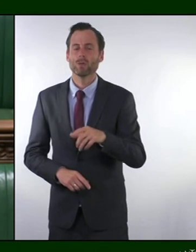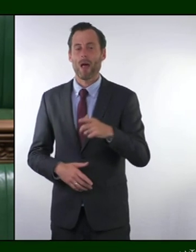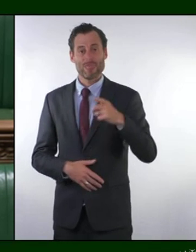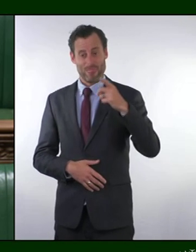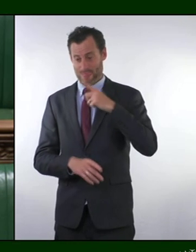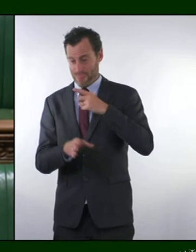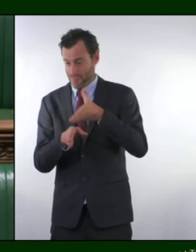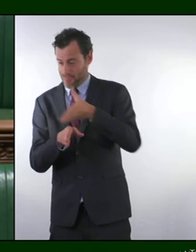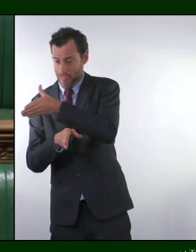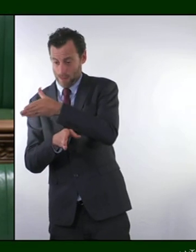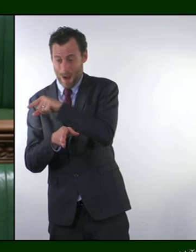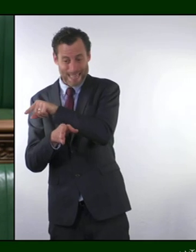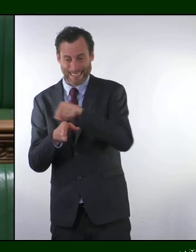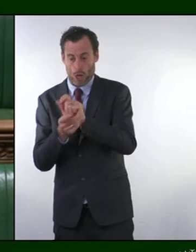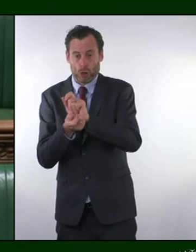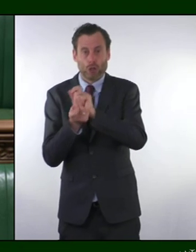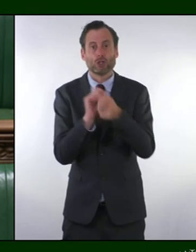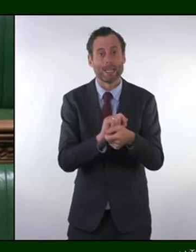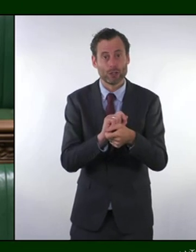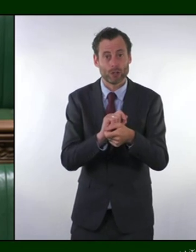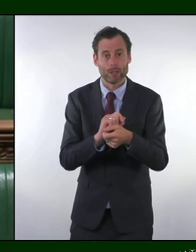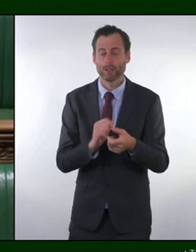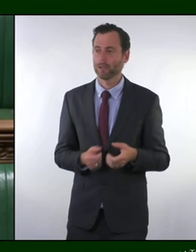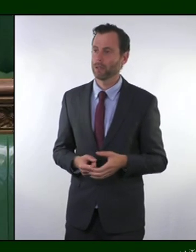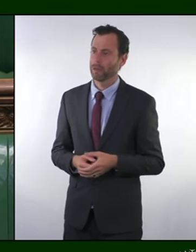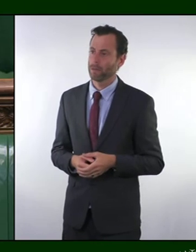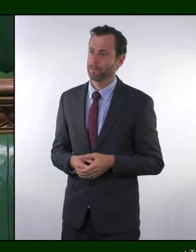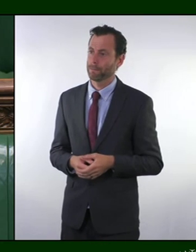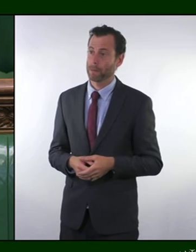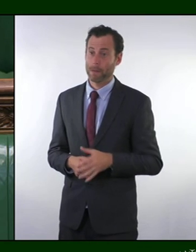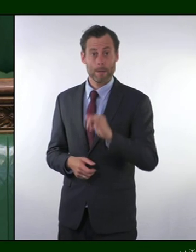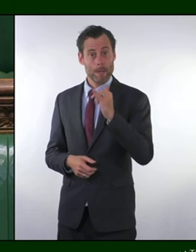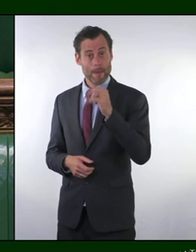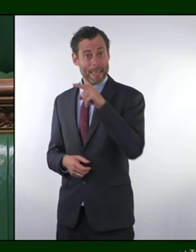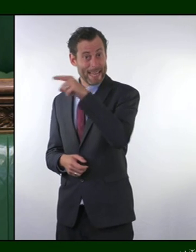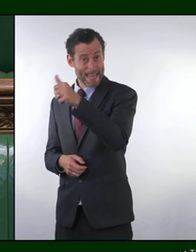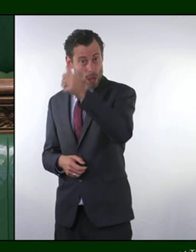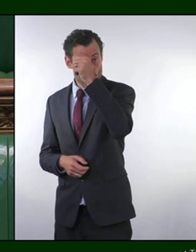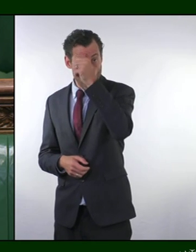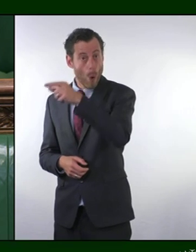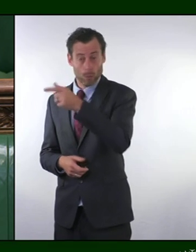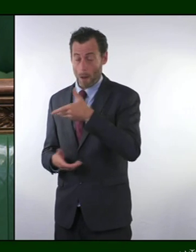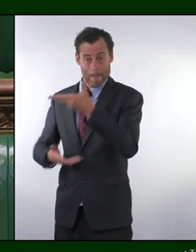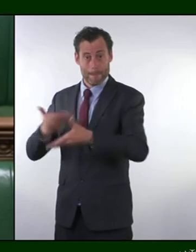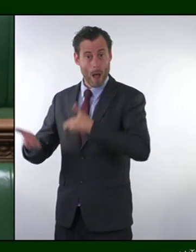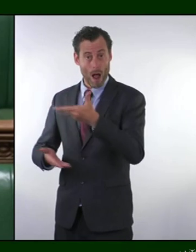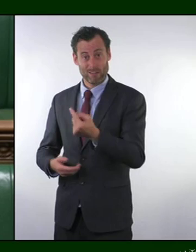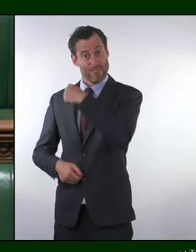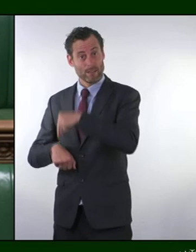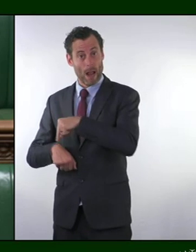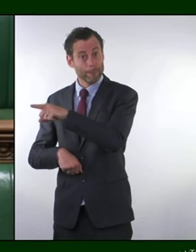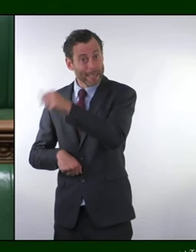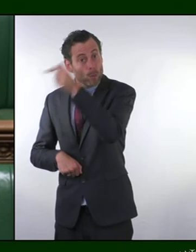That is why we changed the procedures. Perhaps he did know that it was being transmitted asymptomatically—I did not hear it at the time.